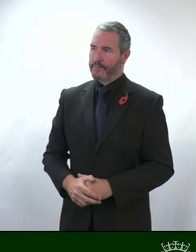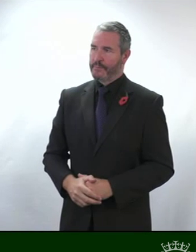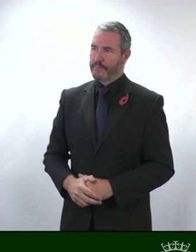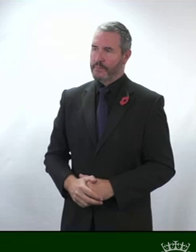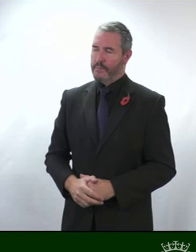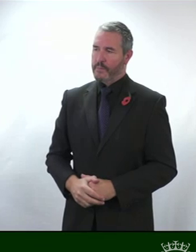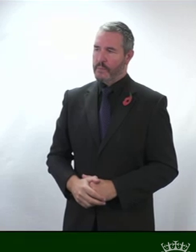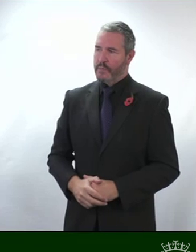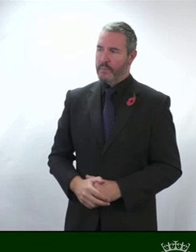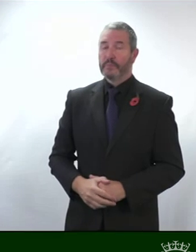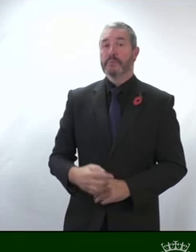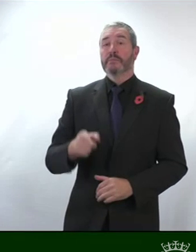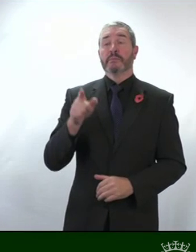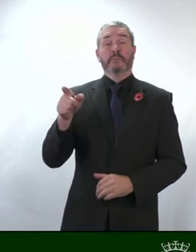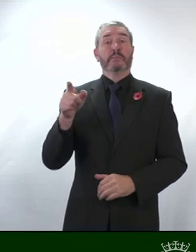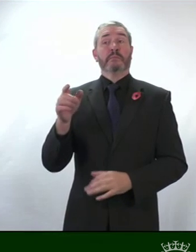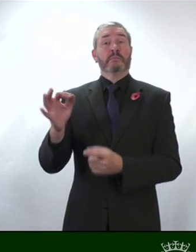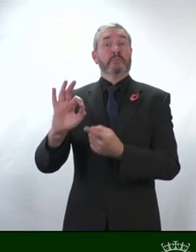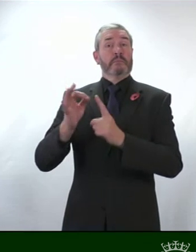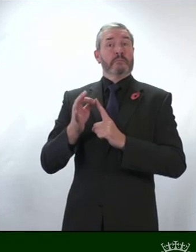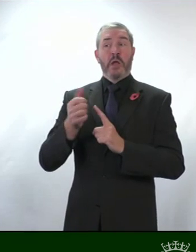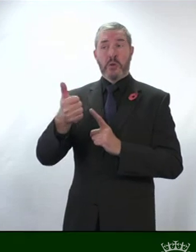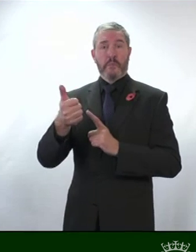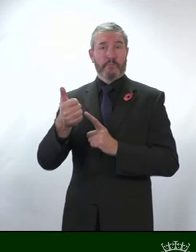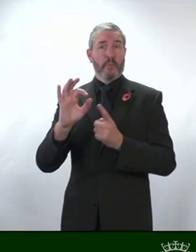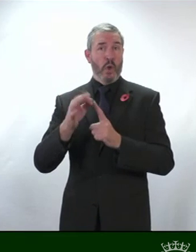My hon. Friend is absolutely right.